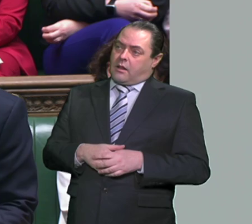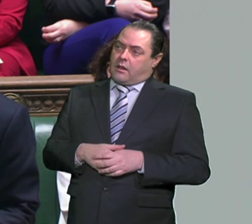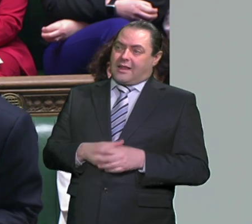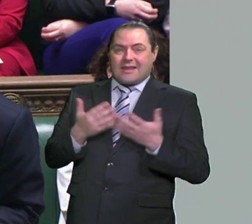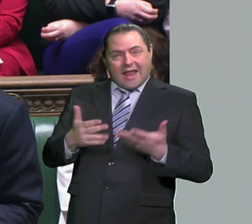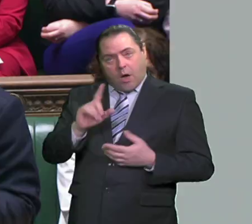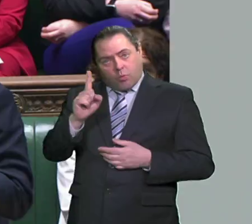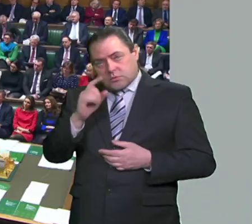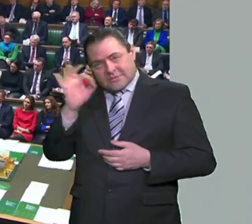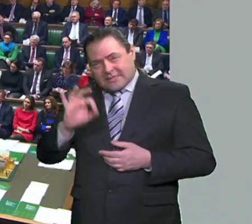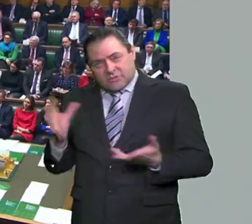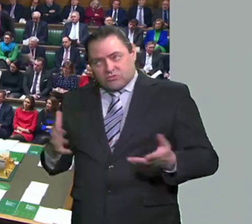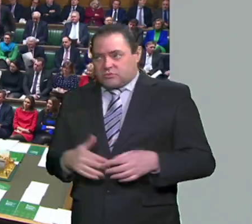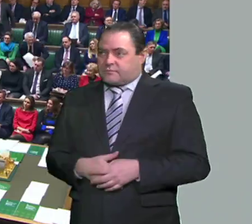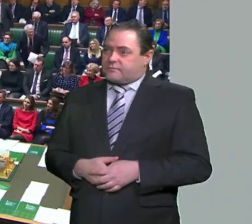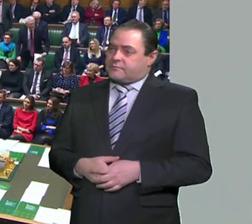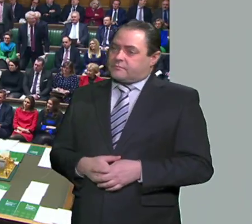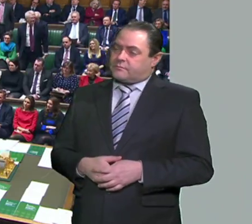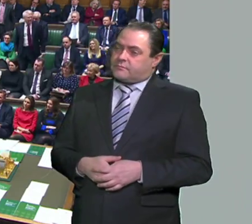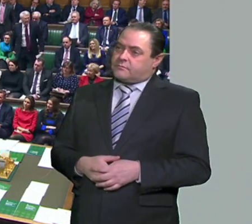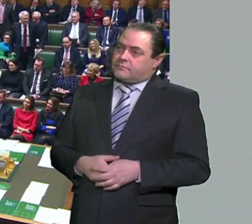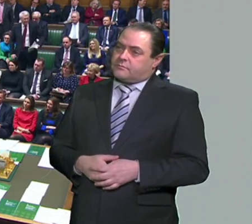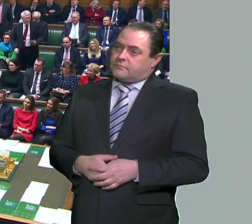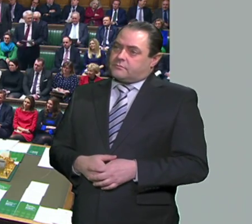What is the number now?